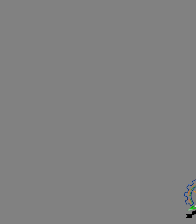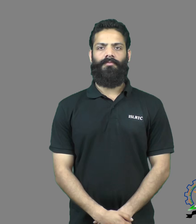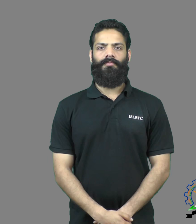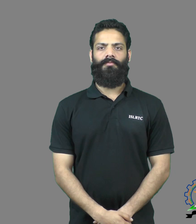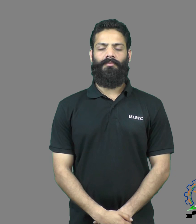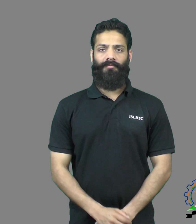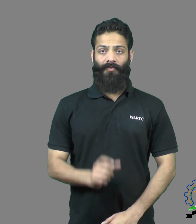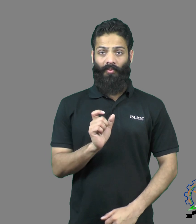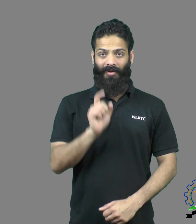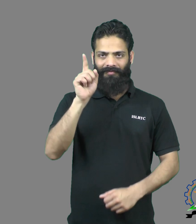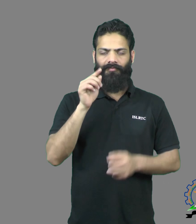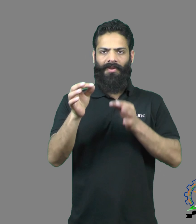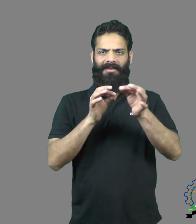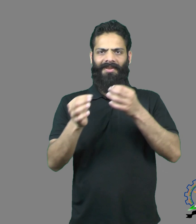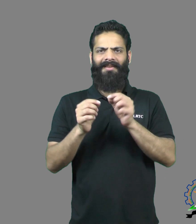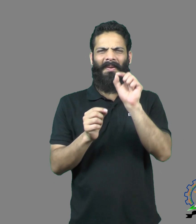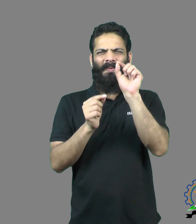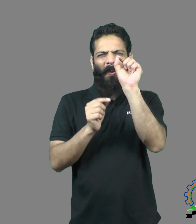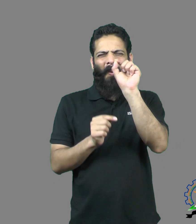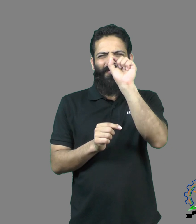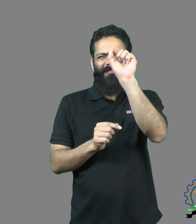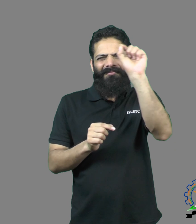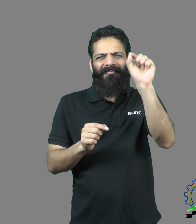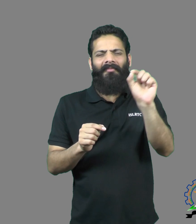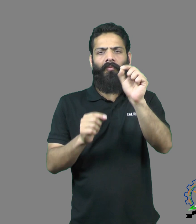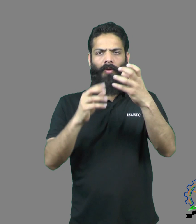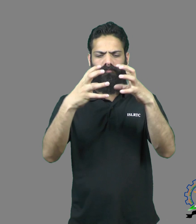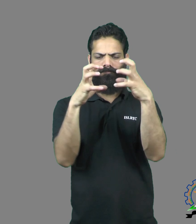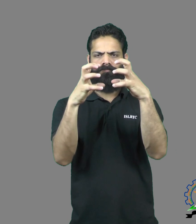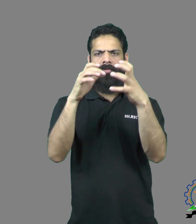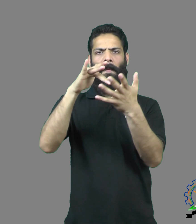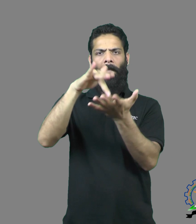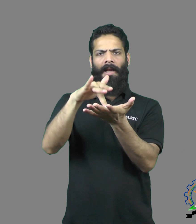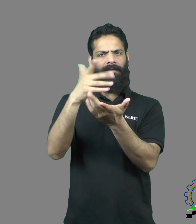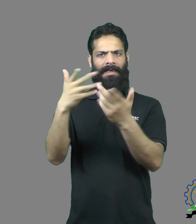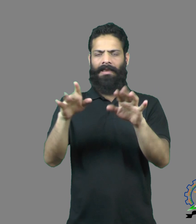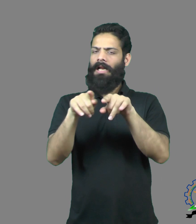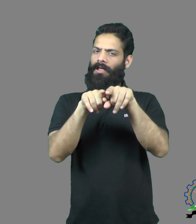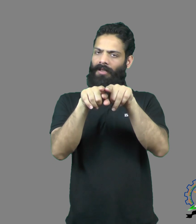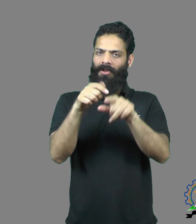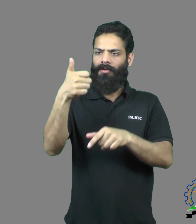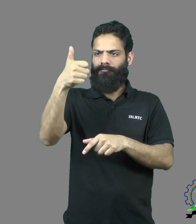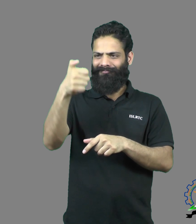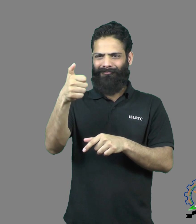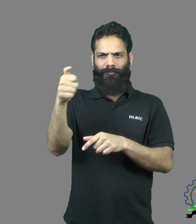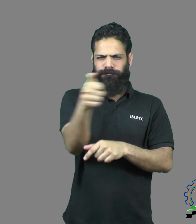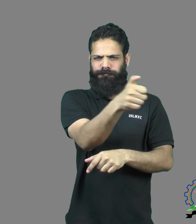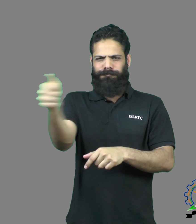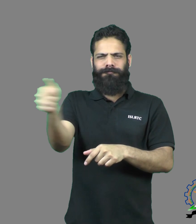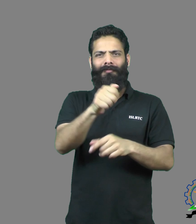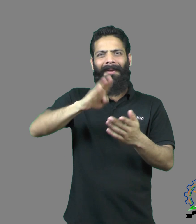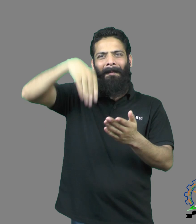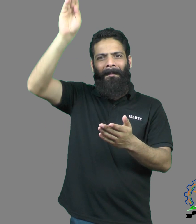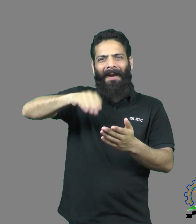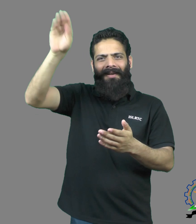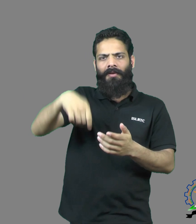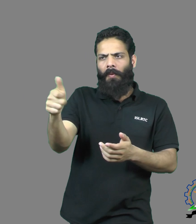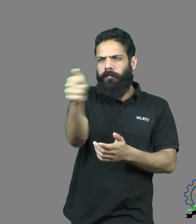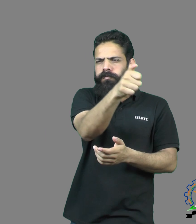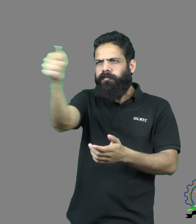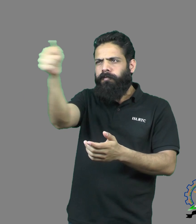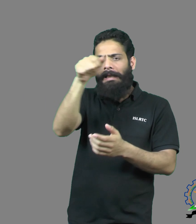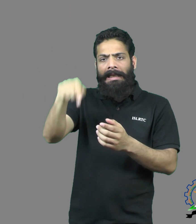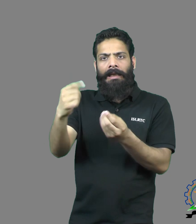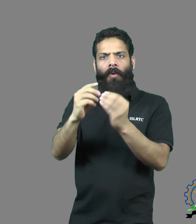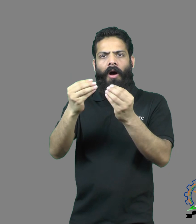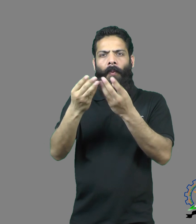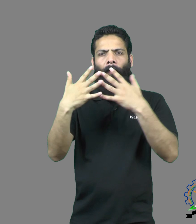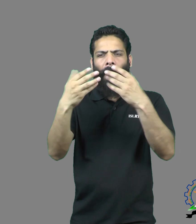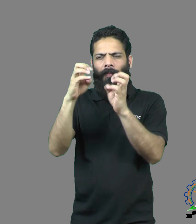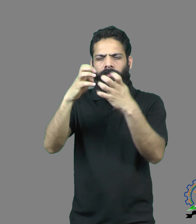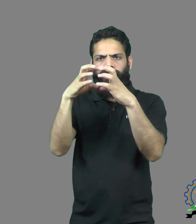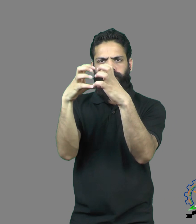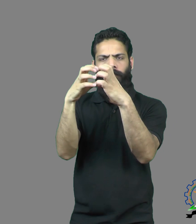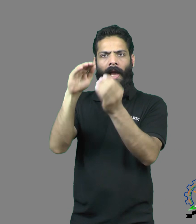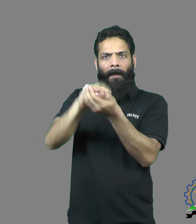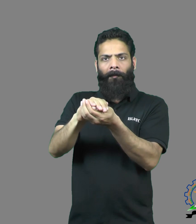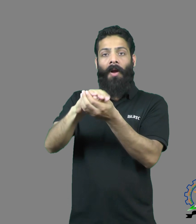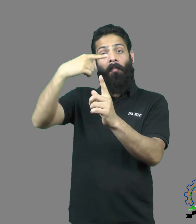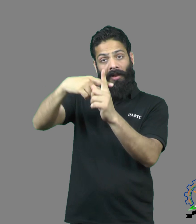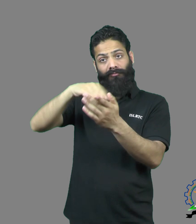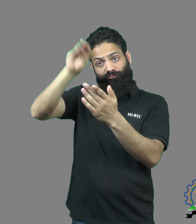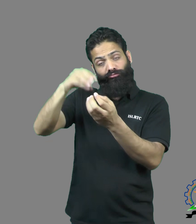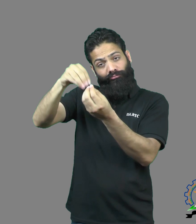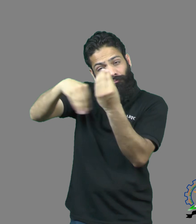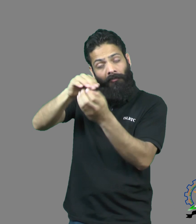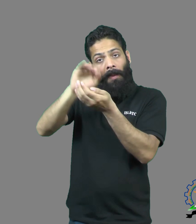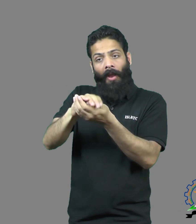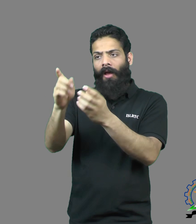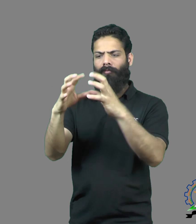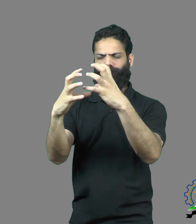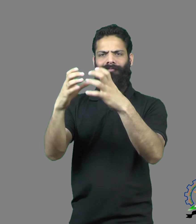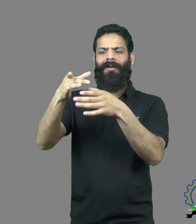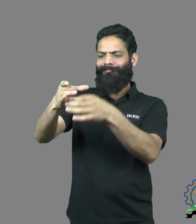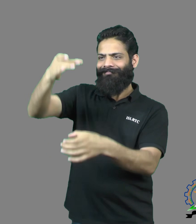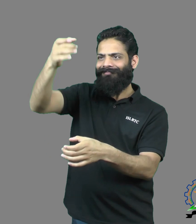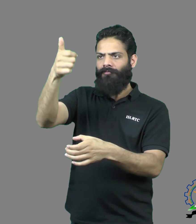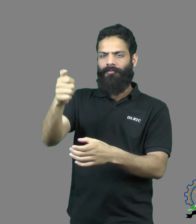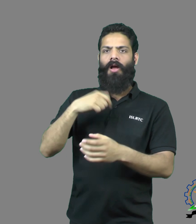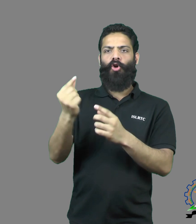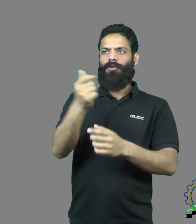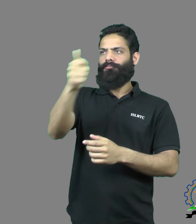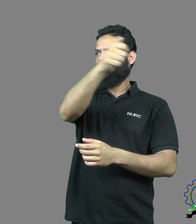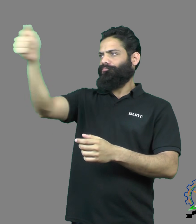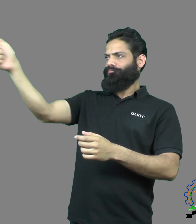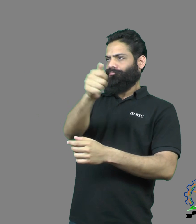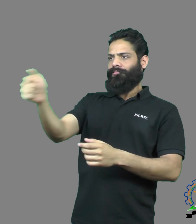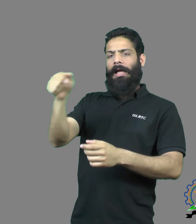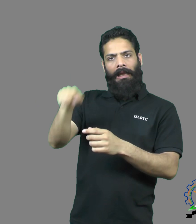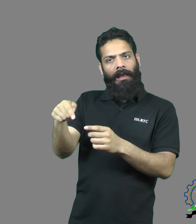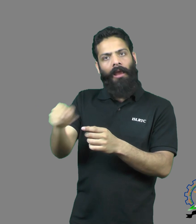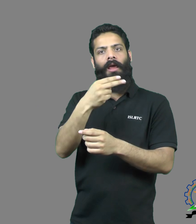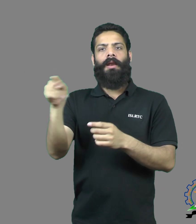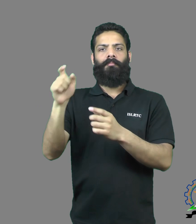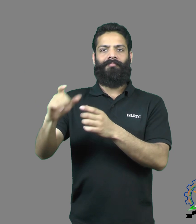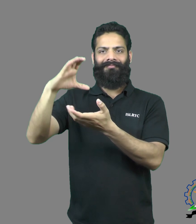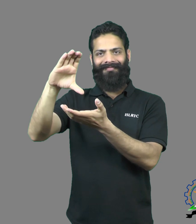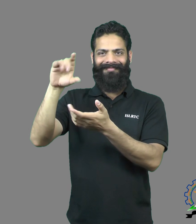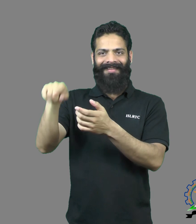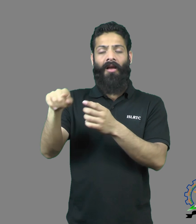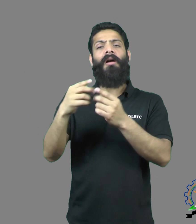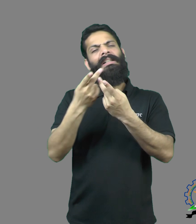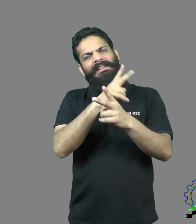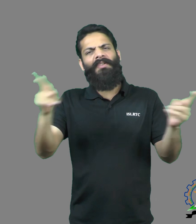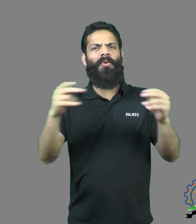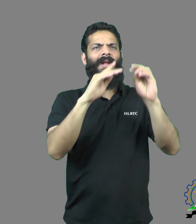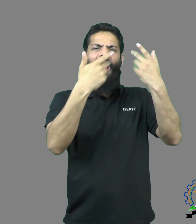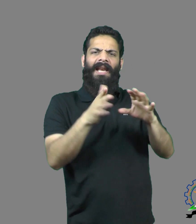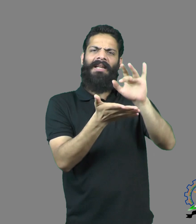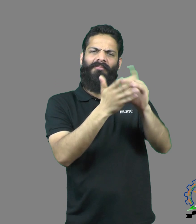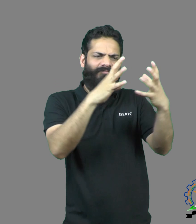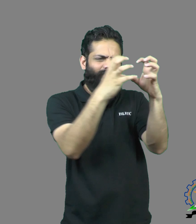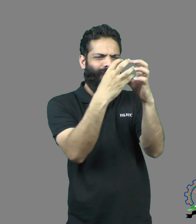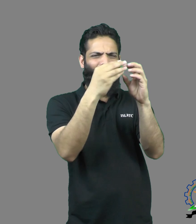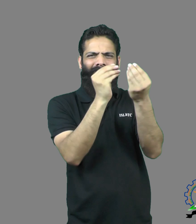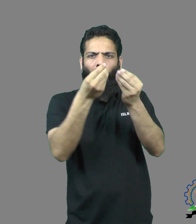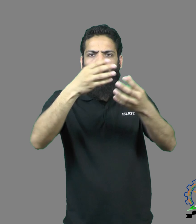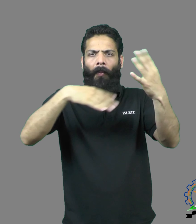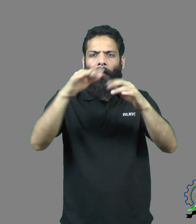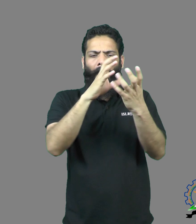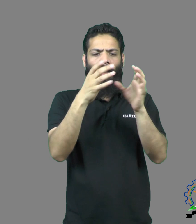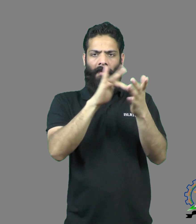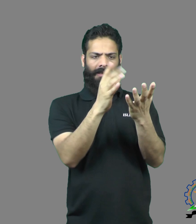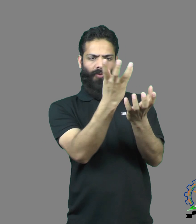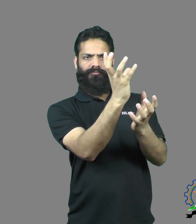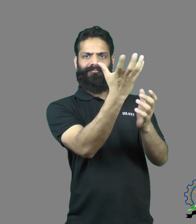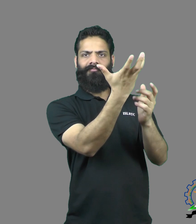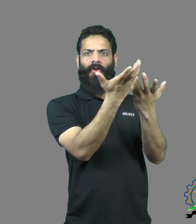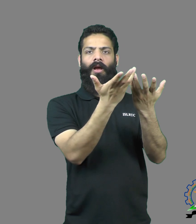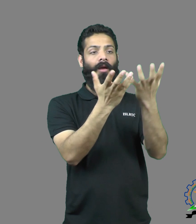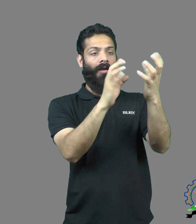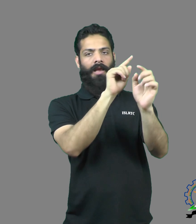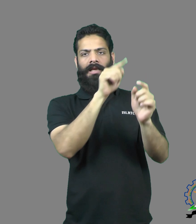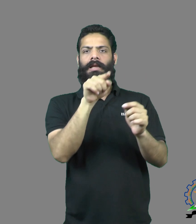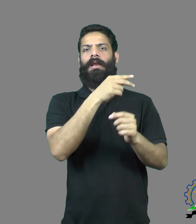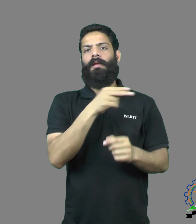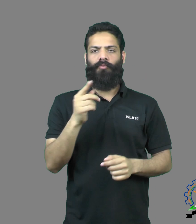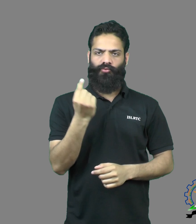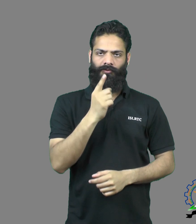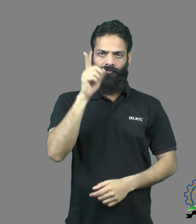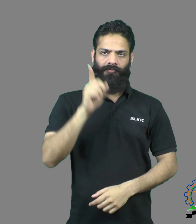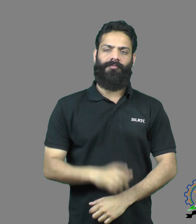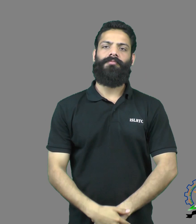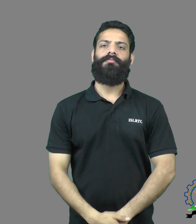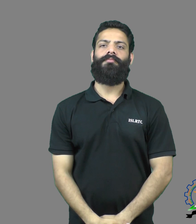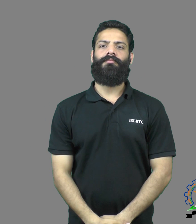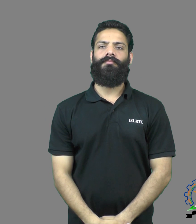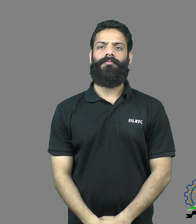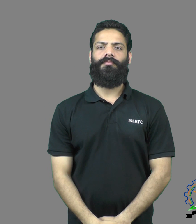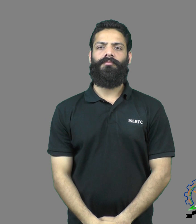Aerosols